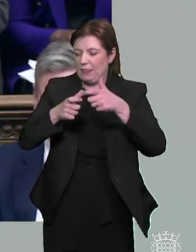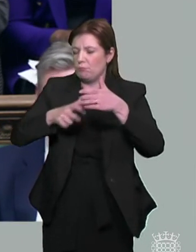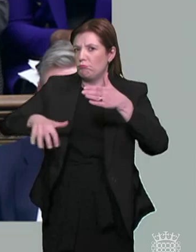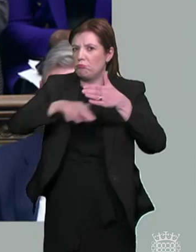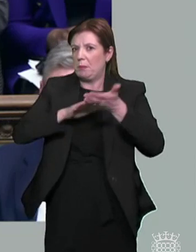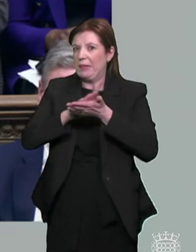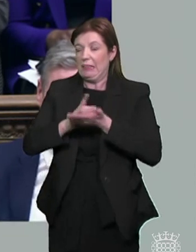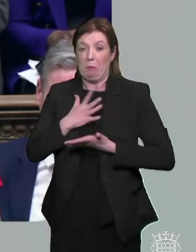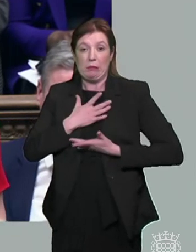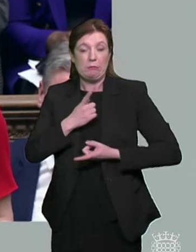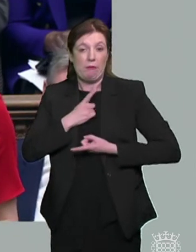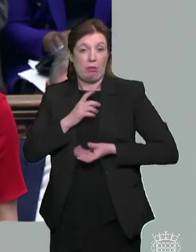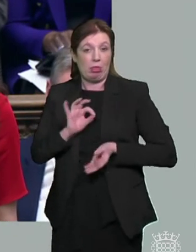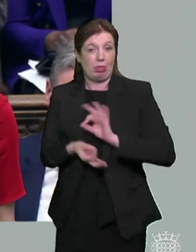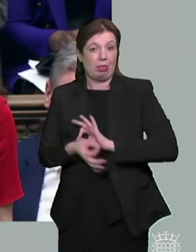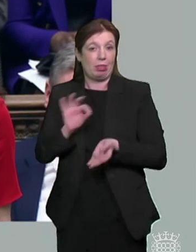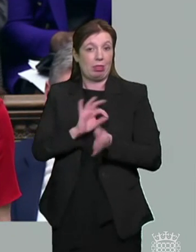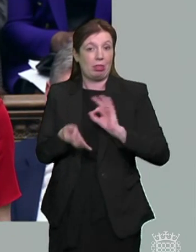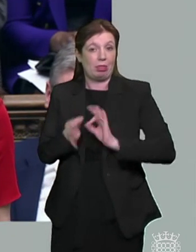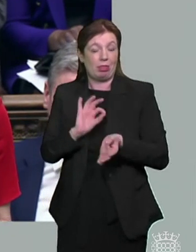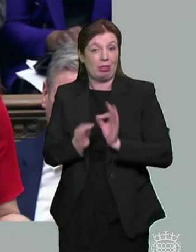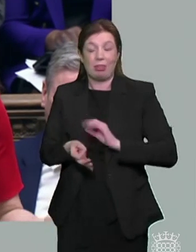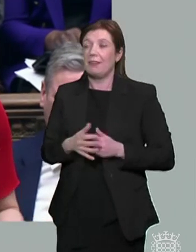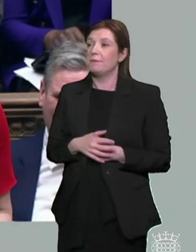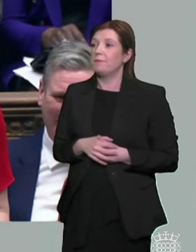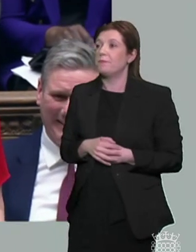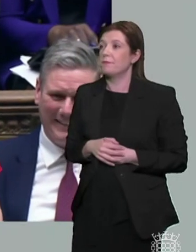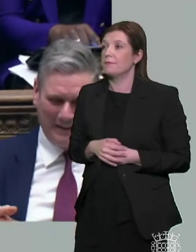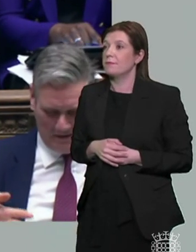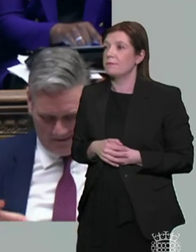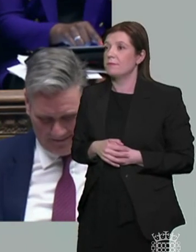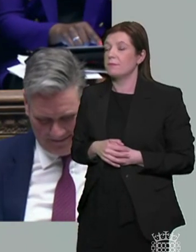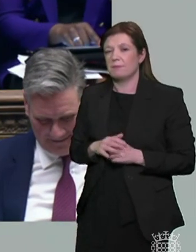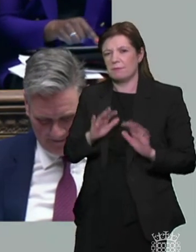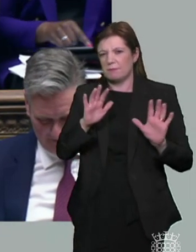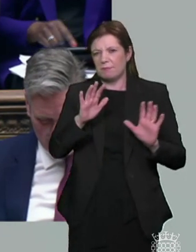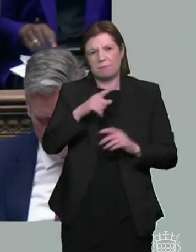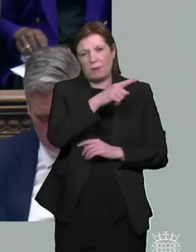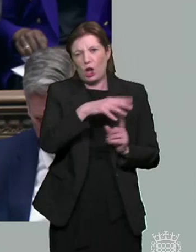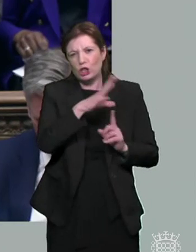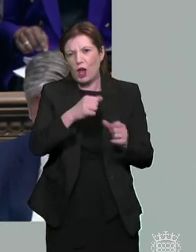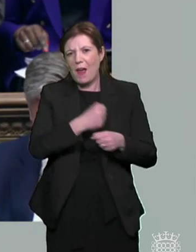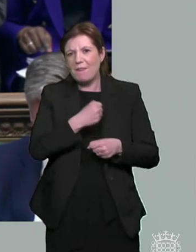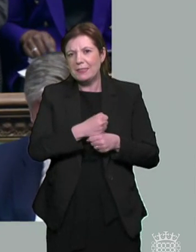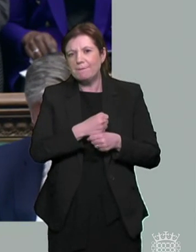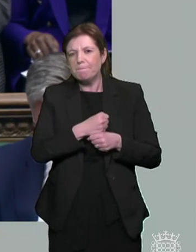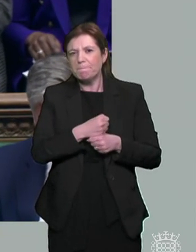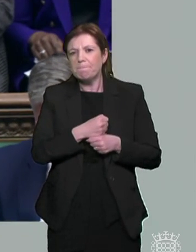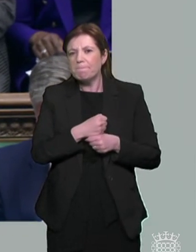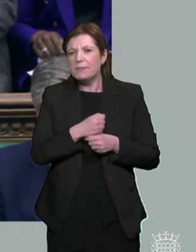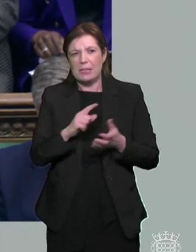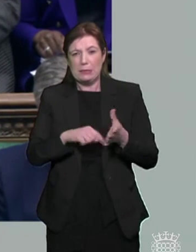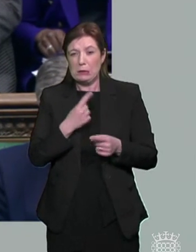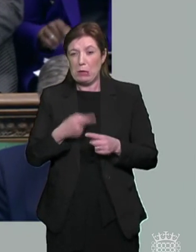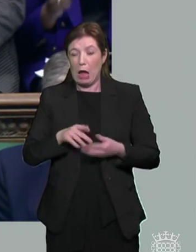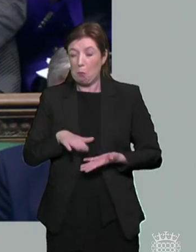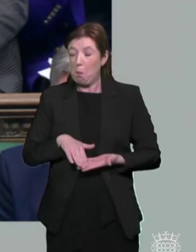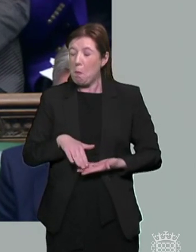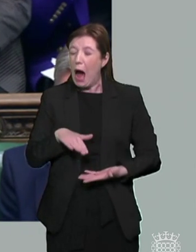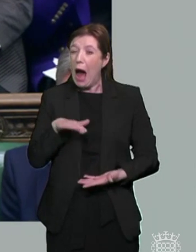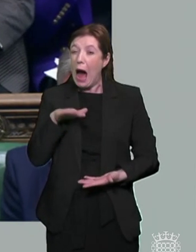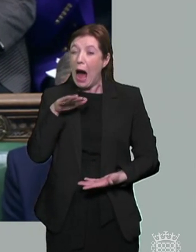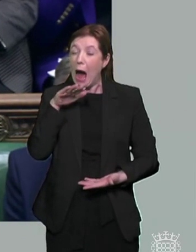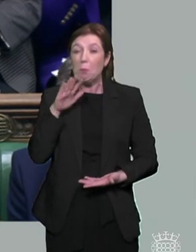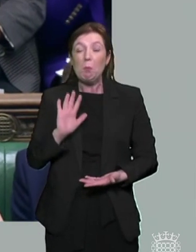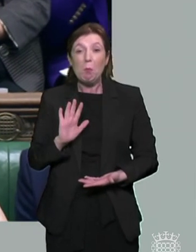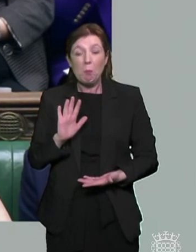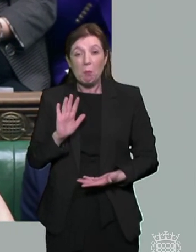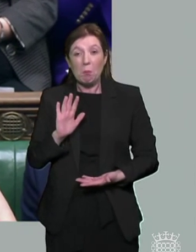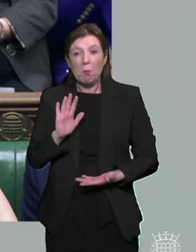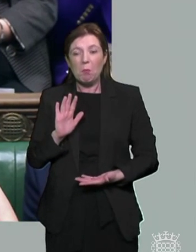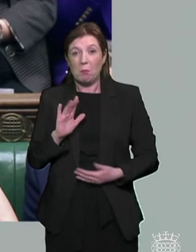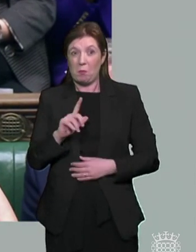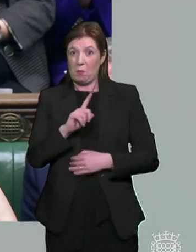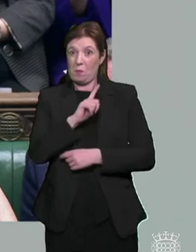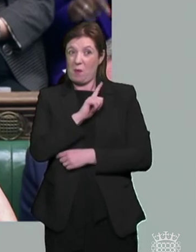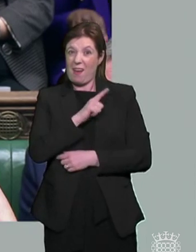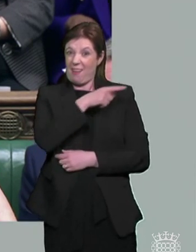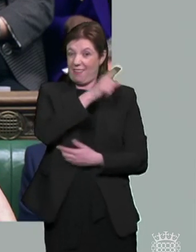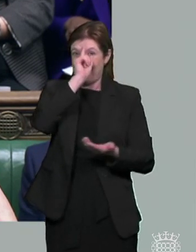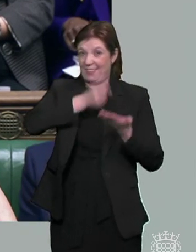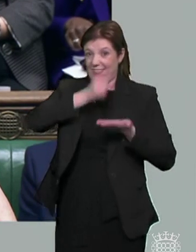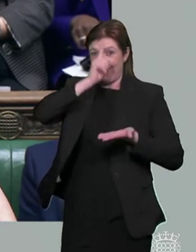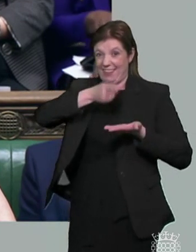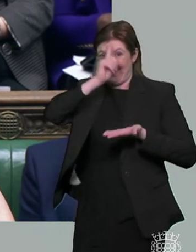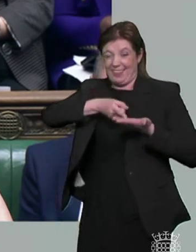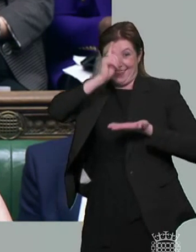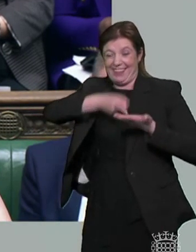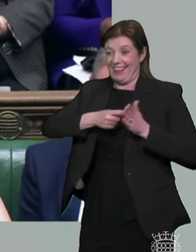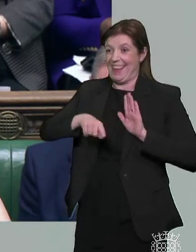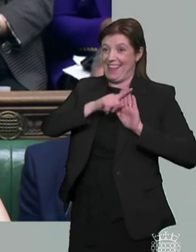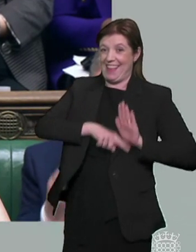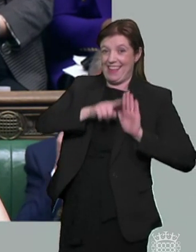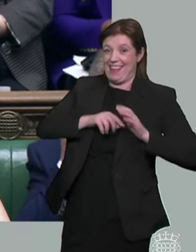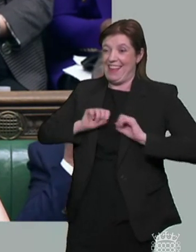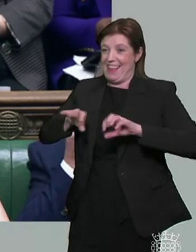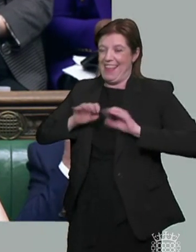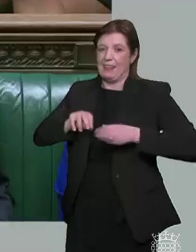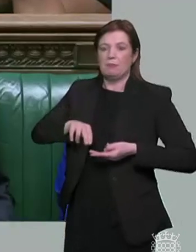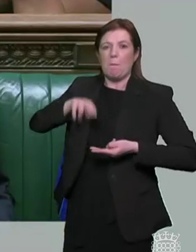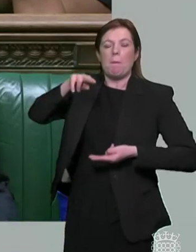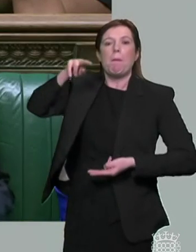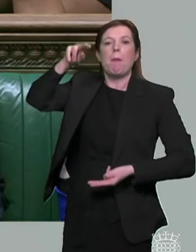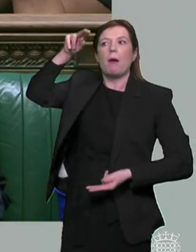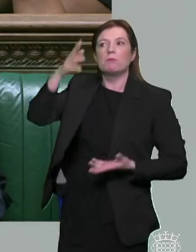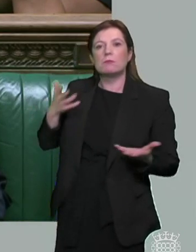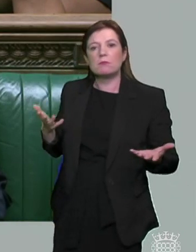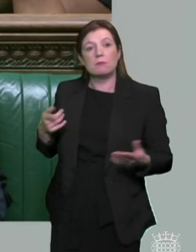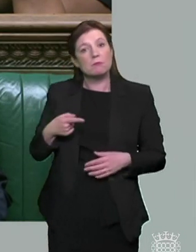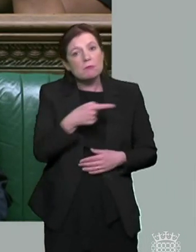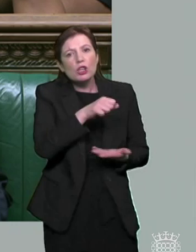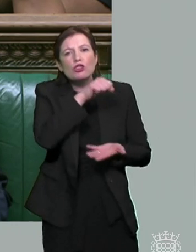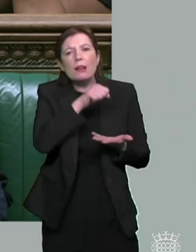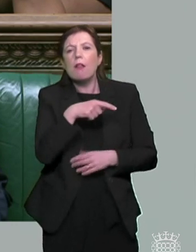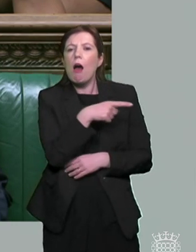Alice knows that under the Conservatives taxes are at their highest level in decades, as a result of the policies of this very same Chancellor.